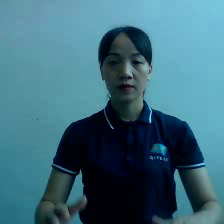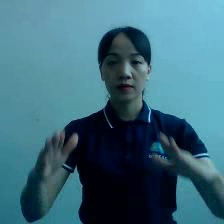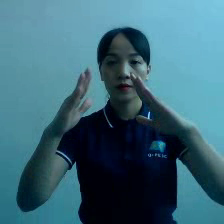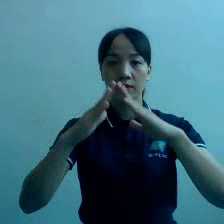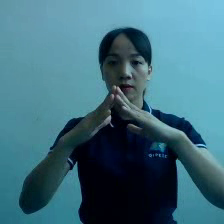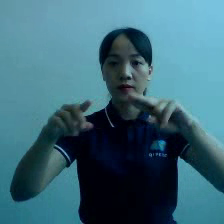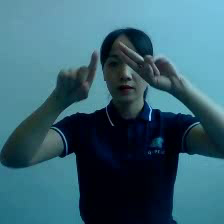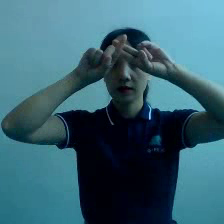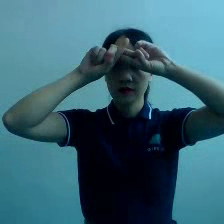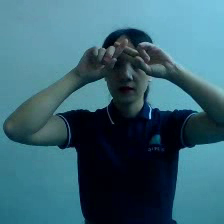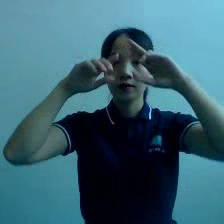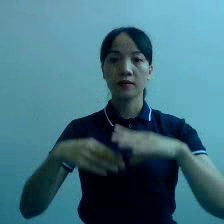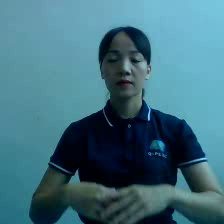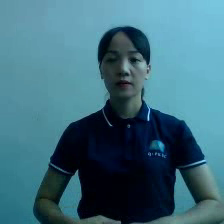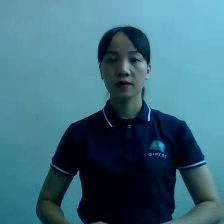Bệnh viện